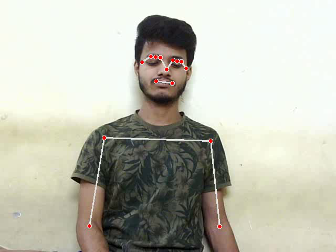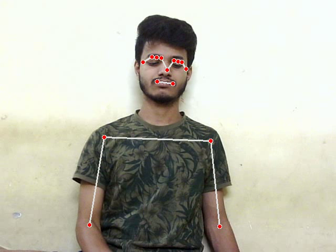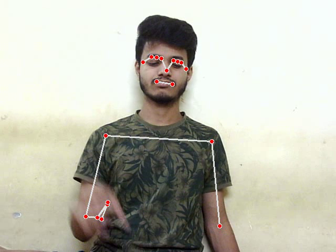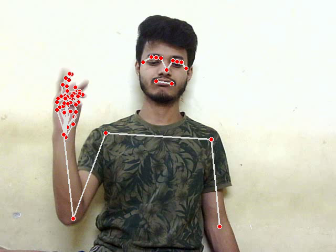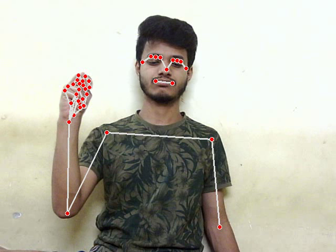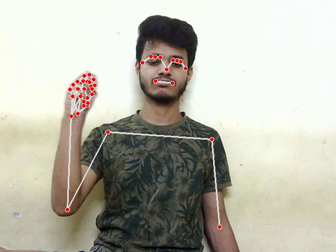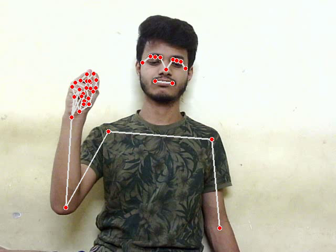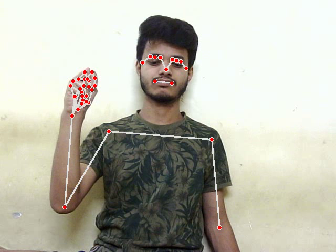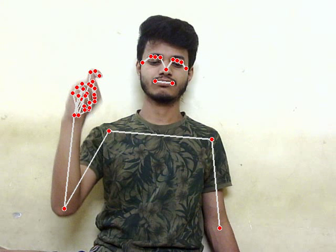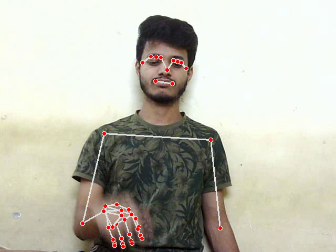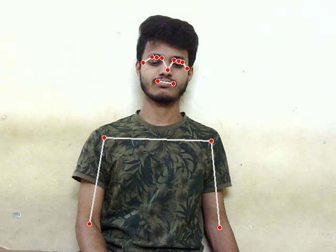bathroom